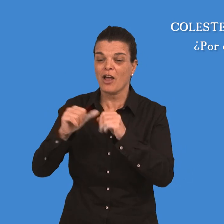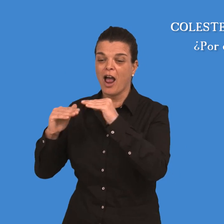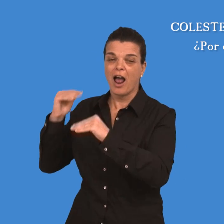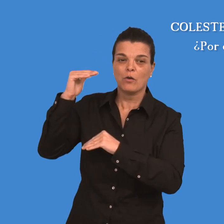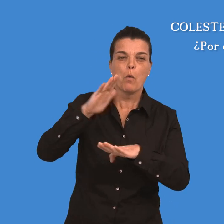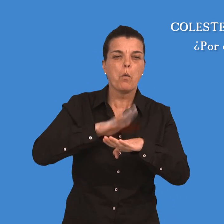superior